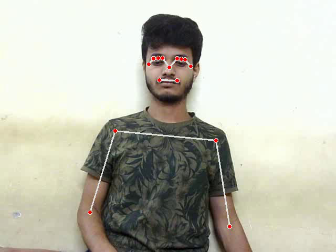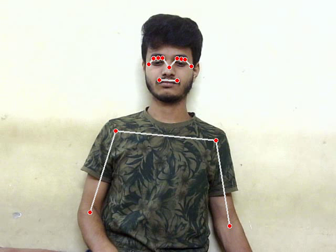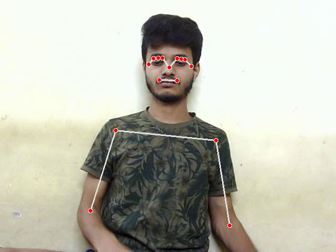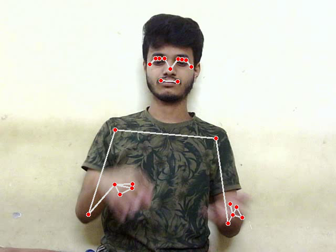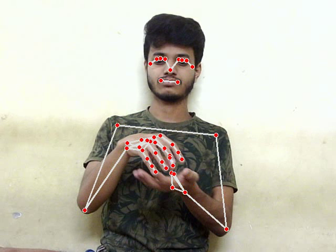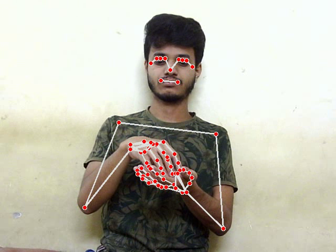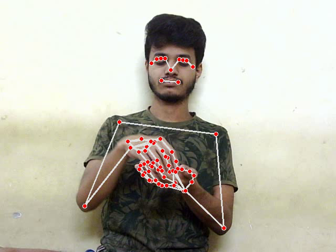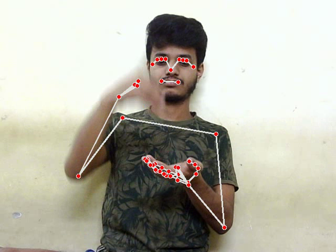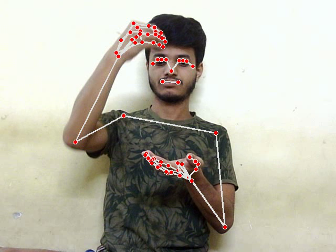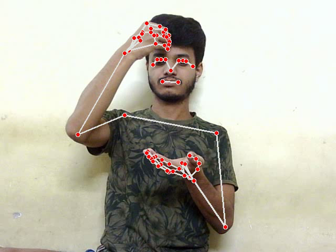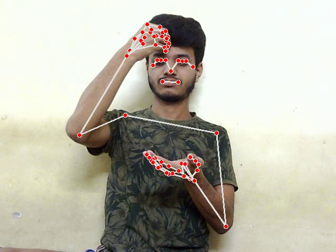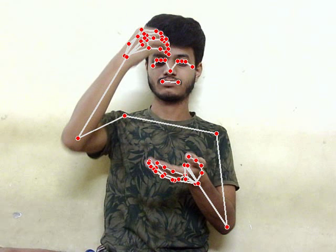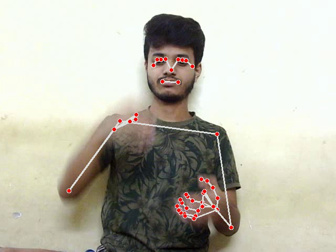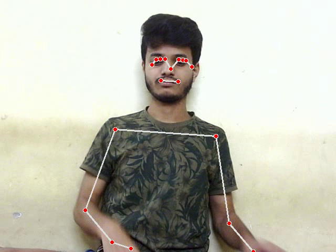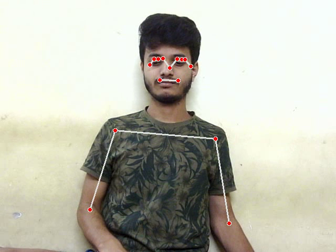learn